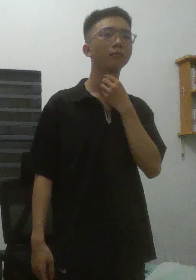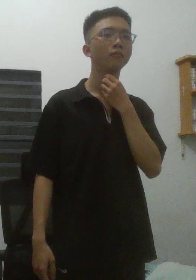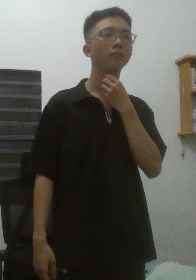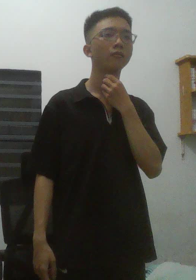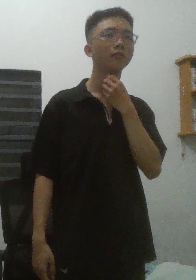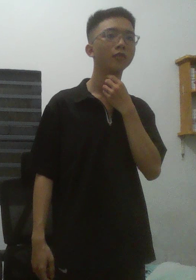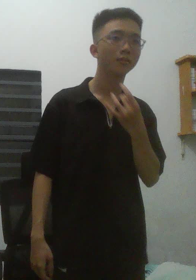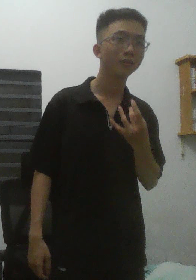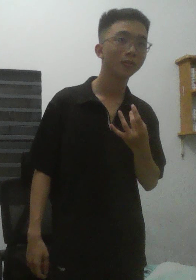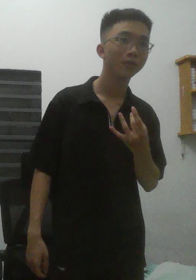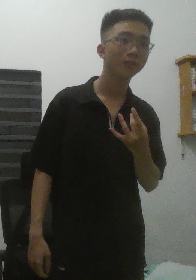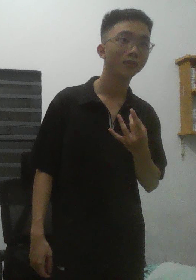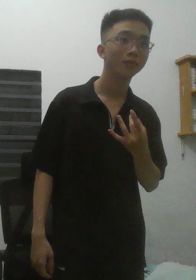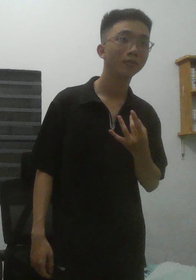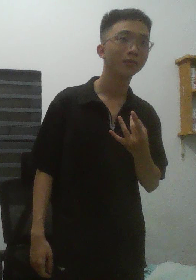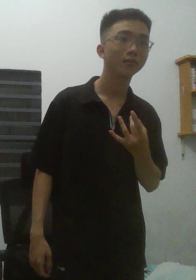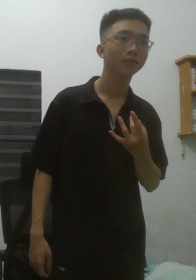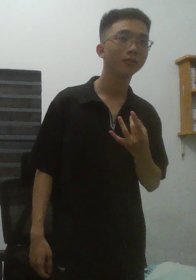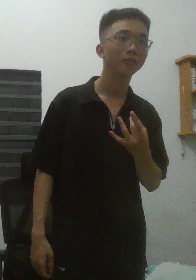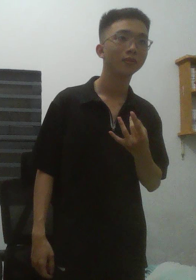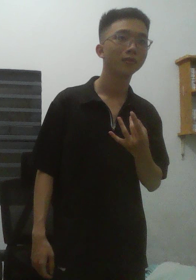thich